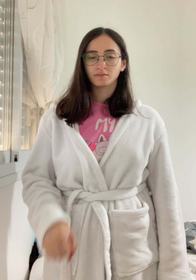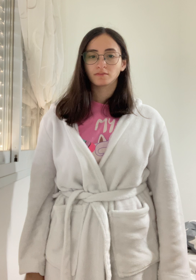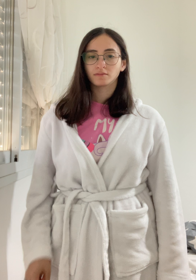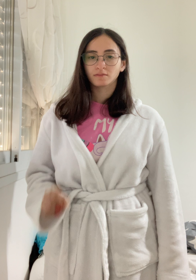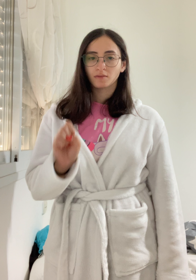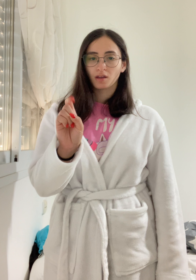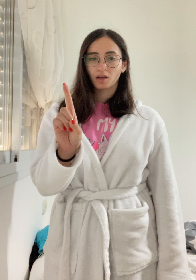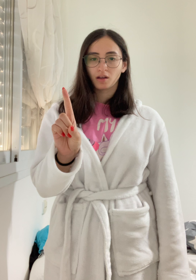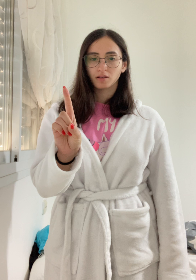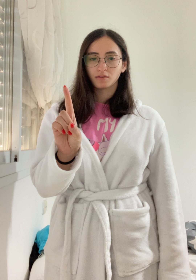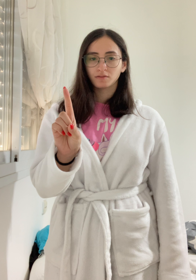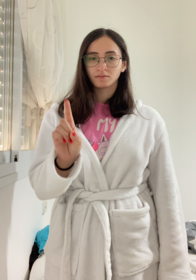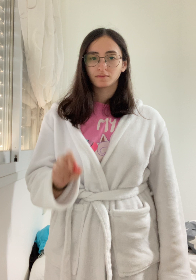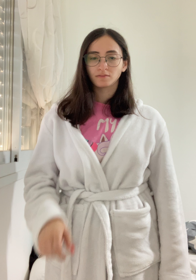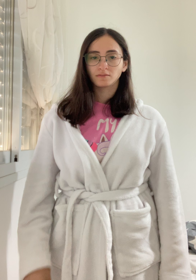אחד